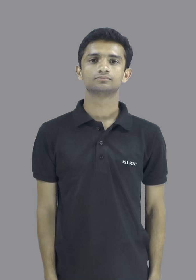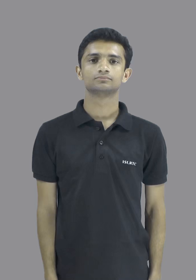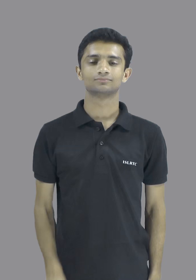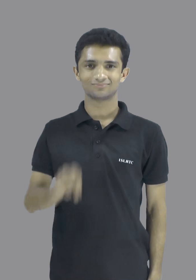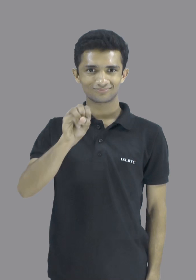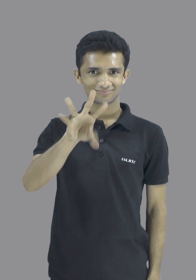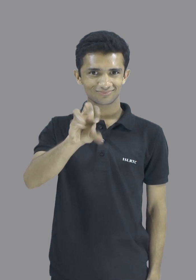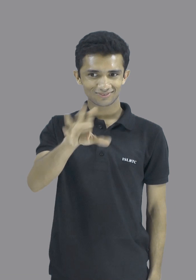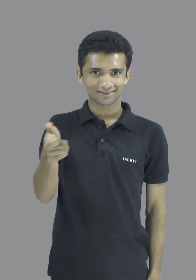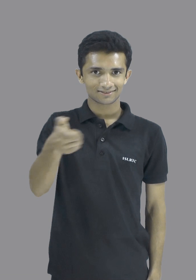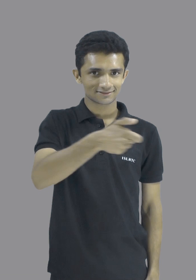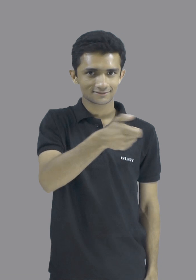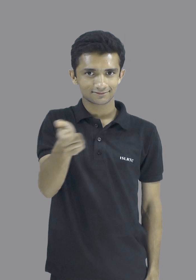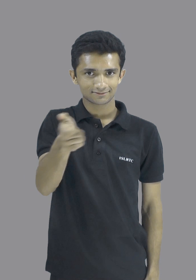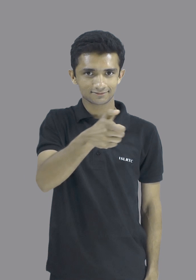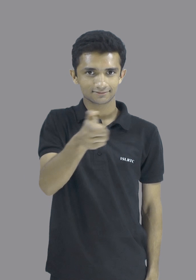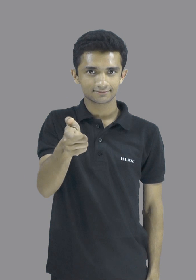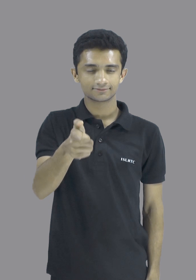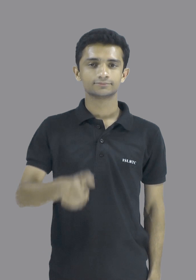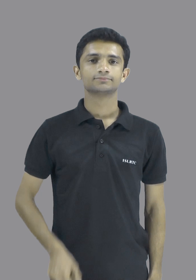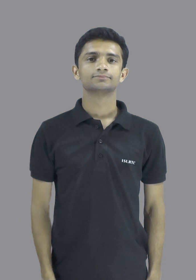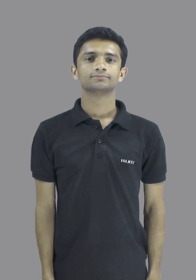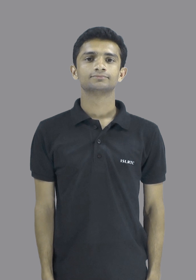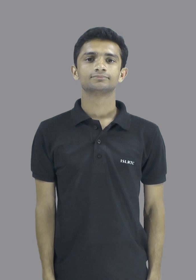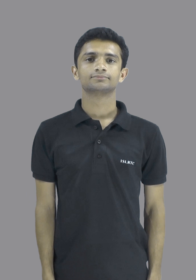Torch